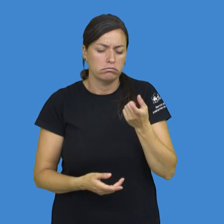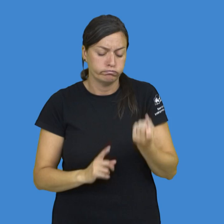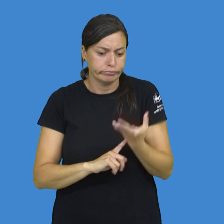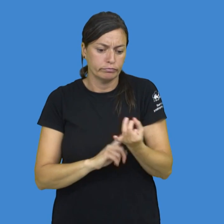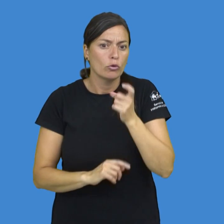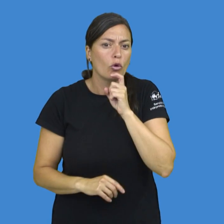crear